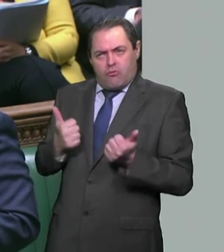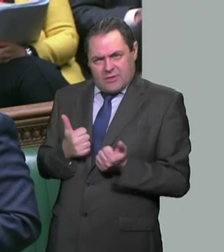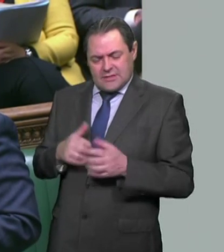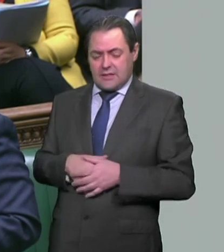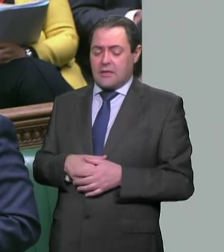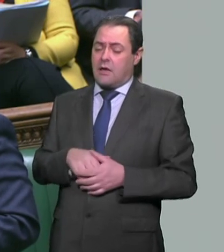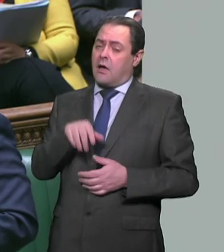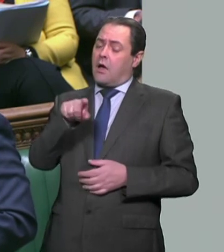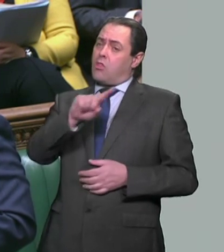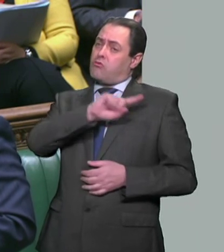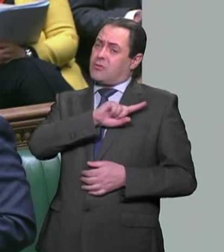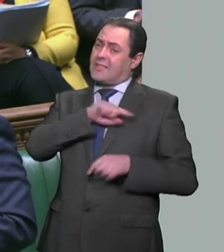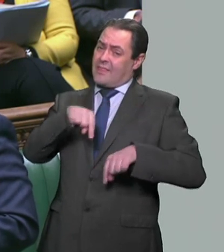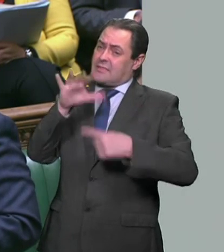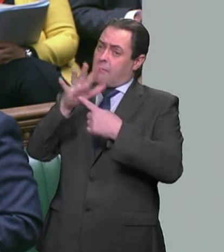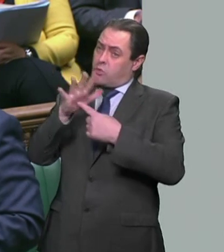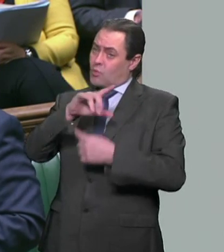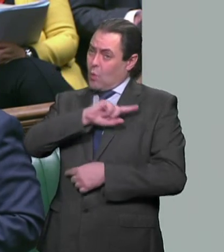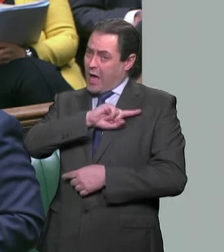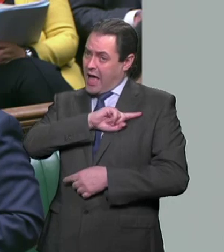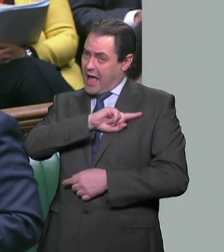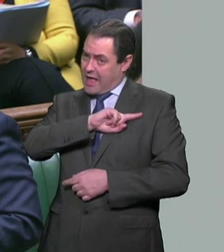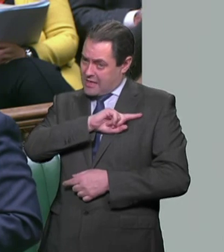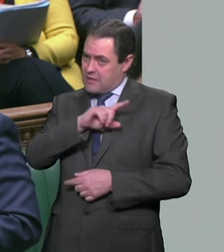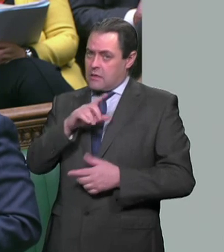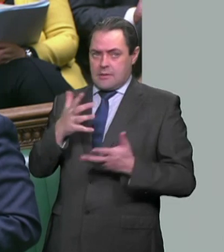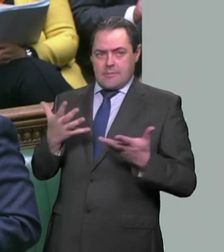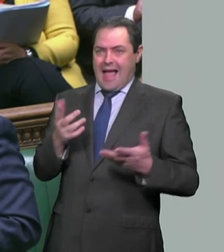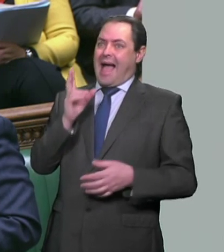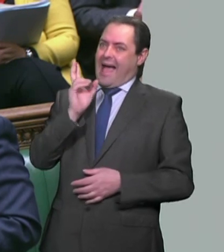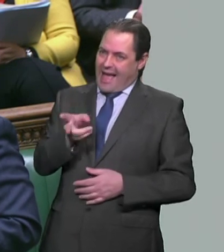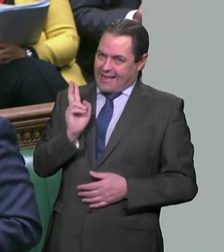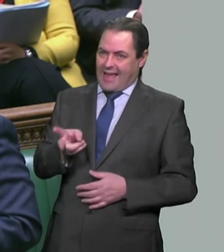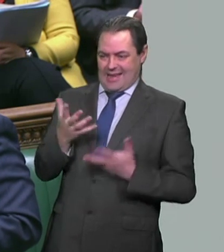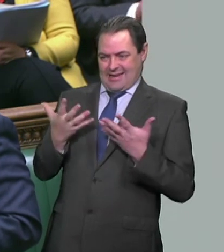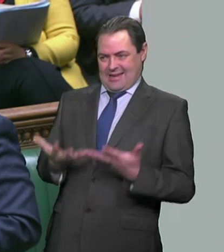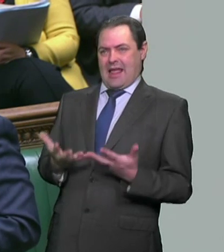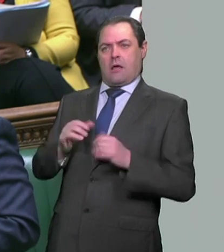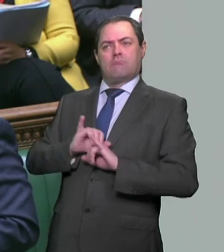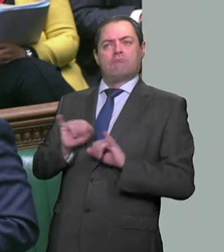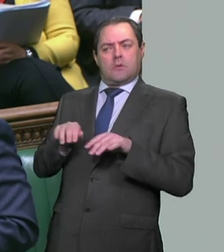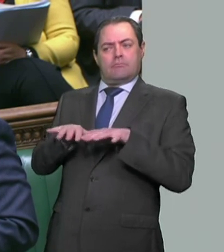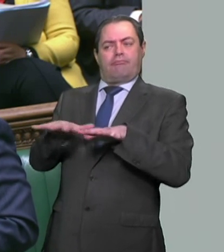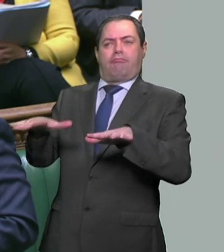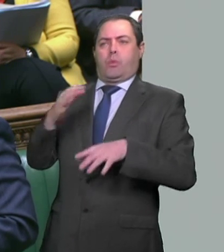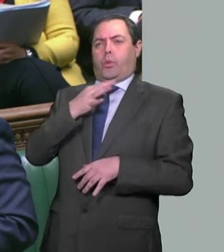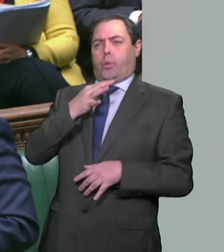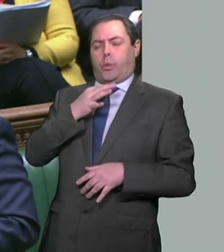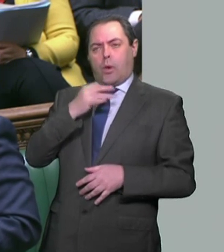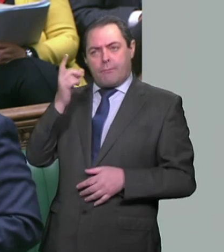The real reason why all this matters is that we find ourselves at another very difficult moment in this pandemic.